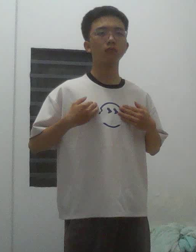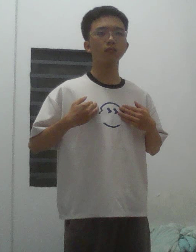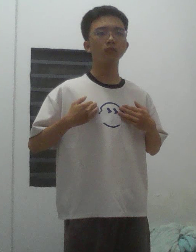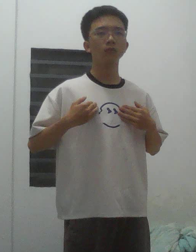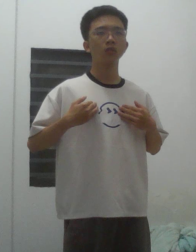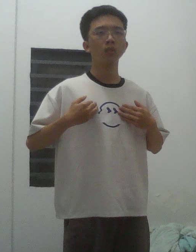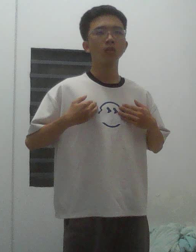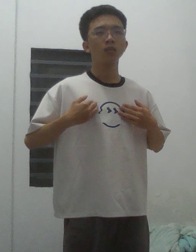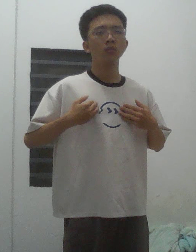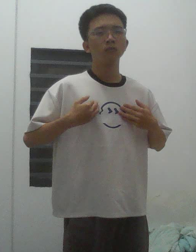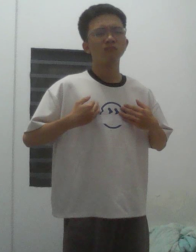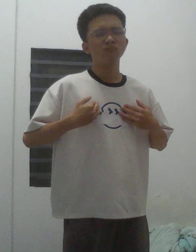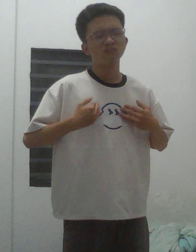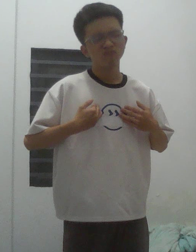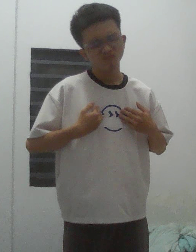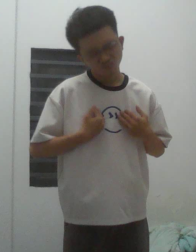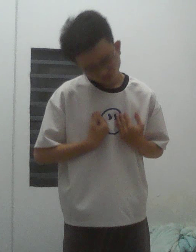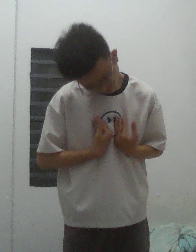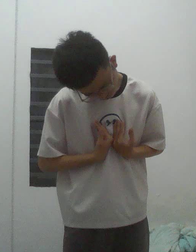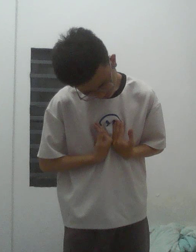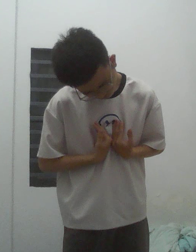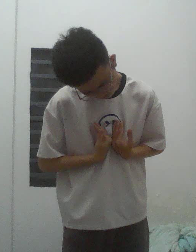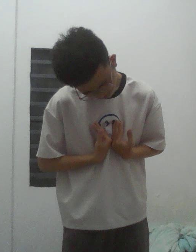met